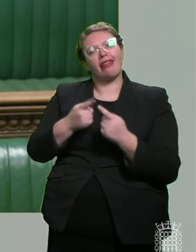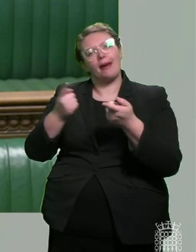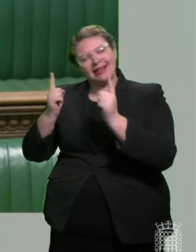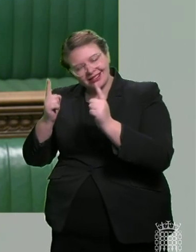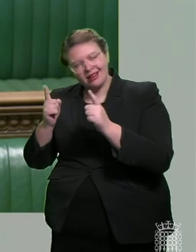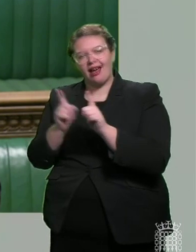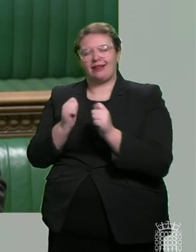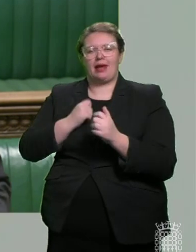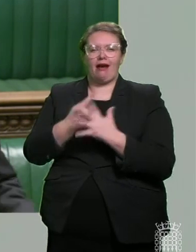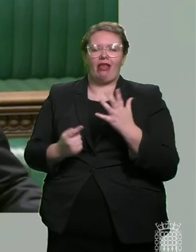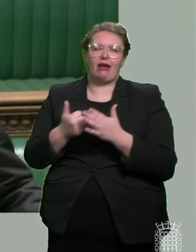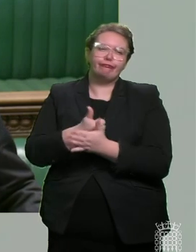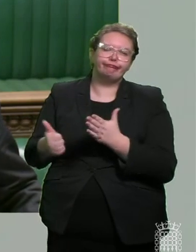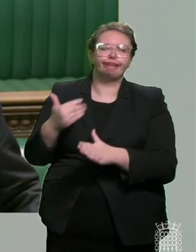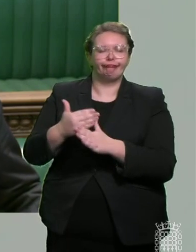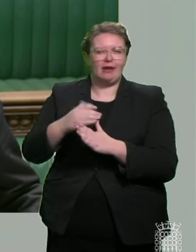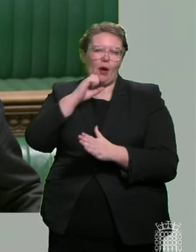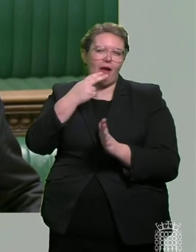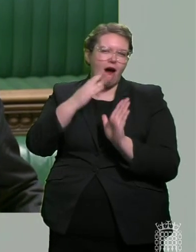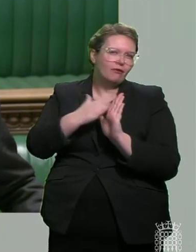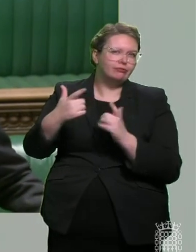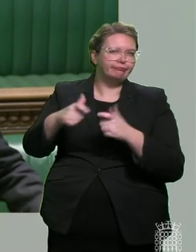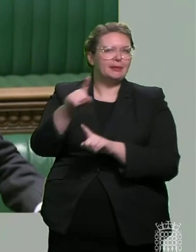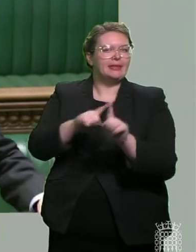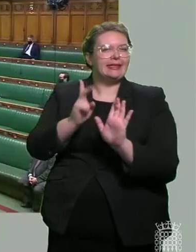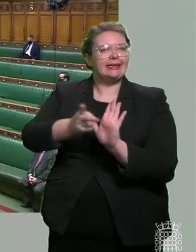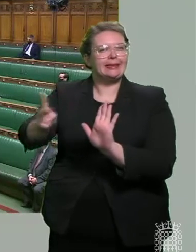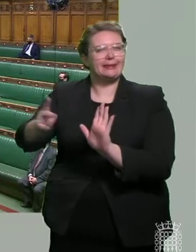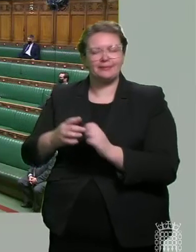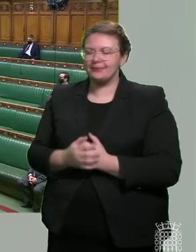In addition to my duties in this House, I shall have further such meetings later today.